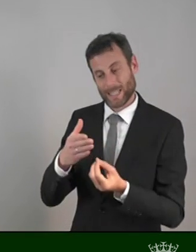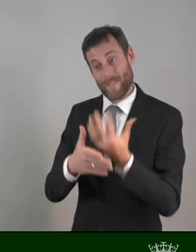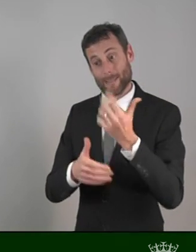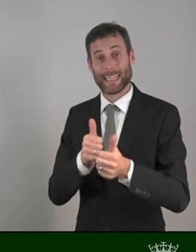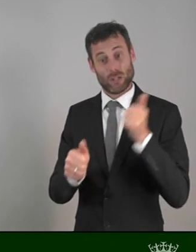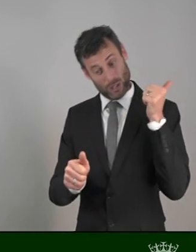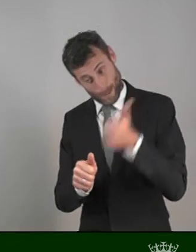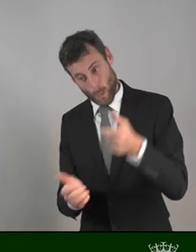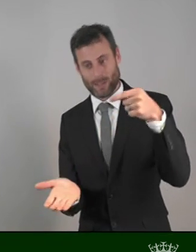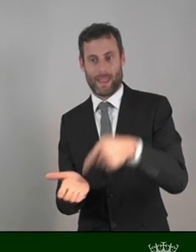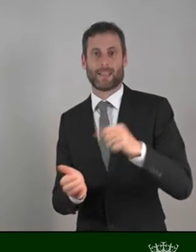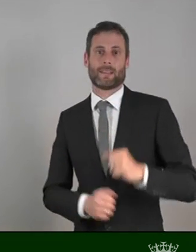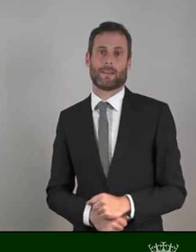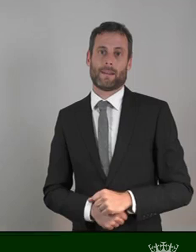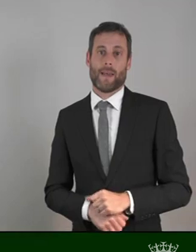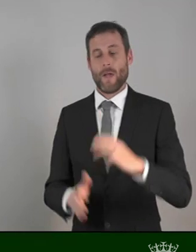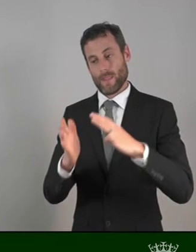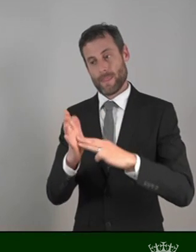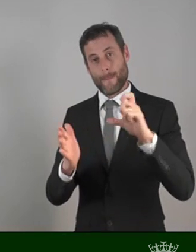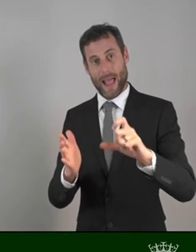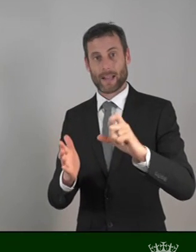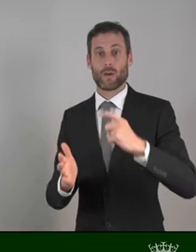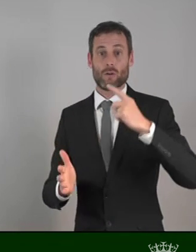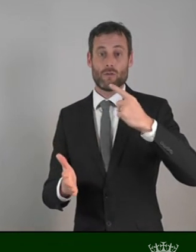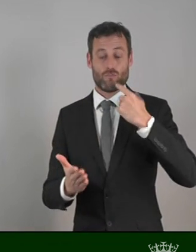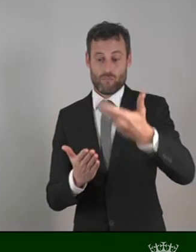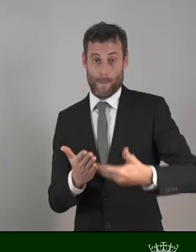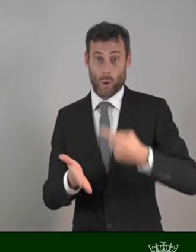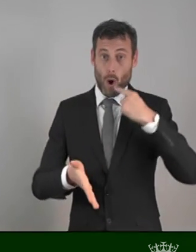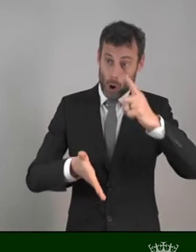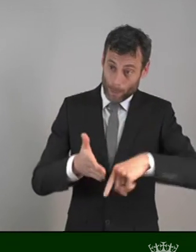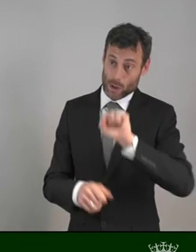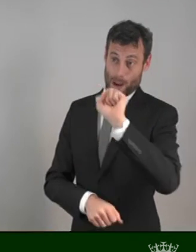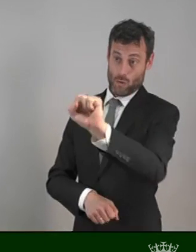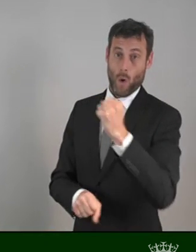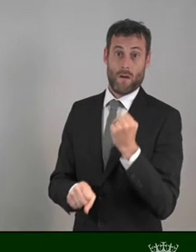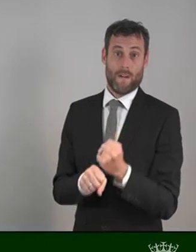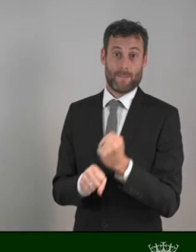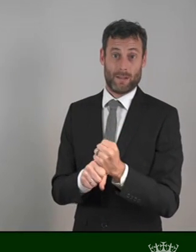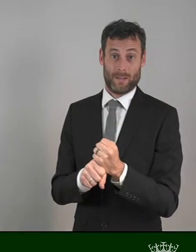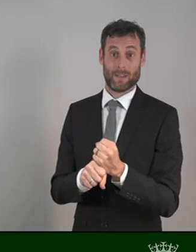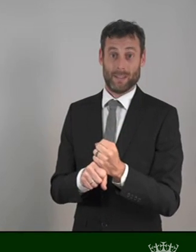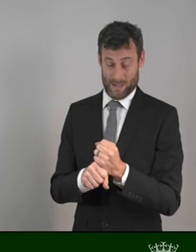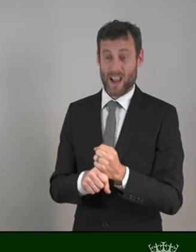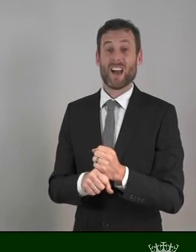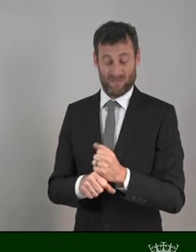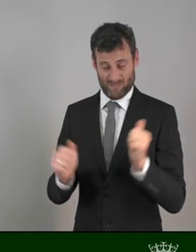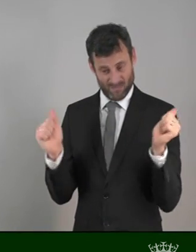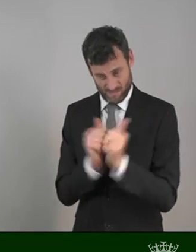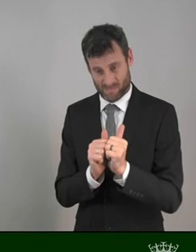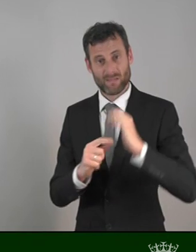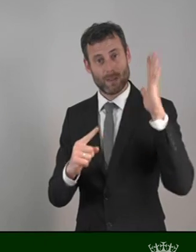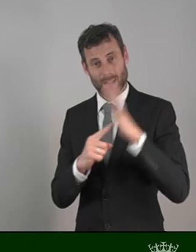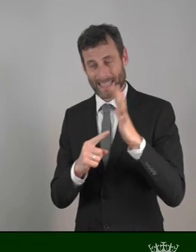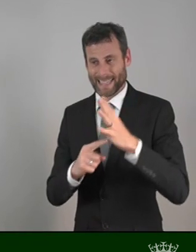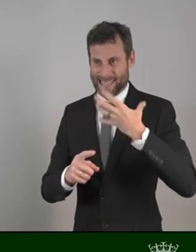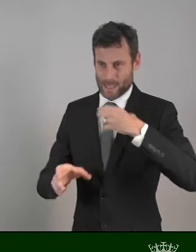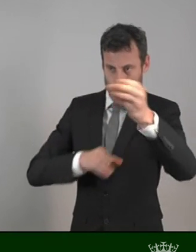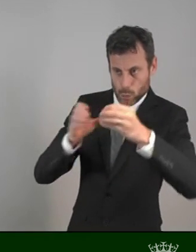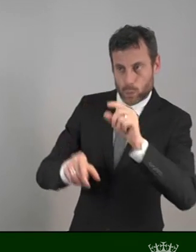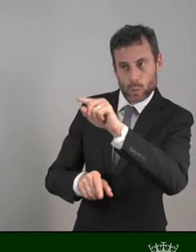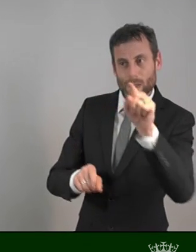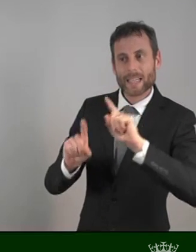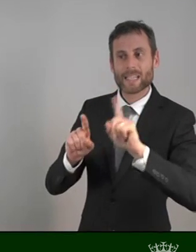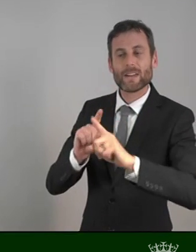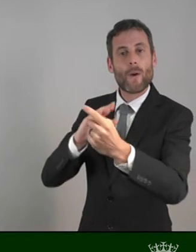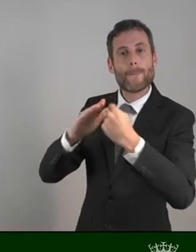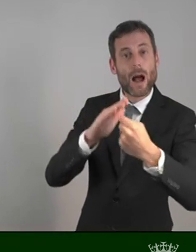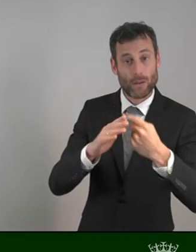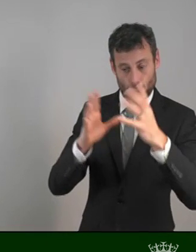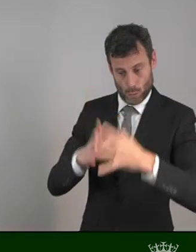Even the Migration Advisory Committee report commissioned by his Government has highlighted additional migration routes as a means of increasing population growth.